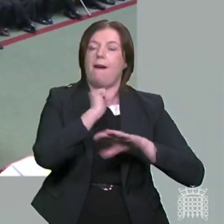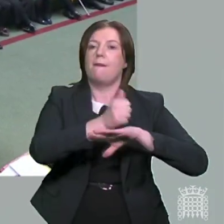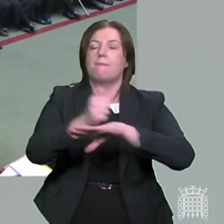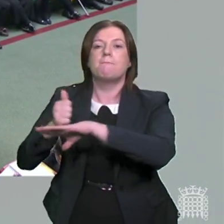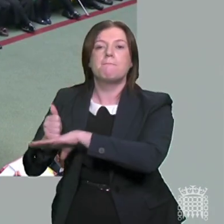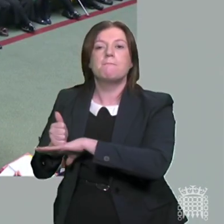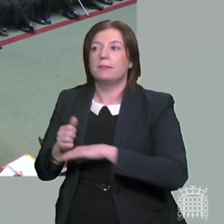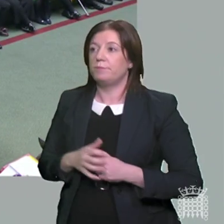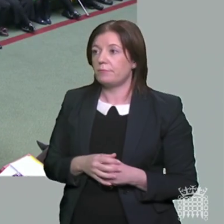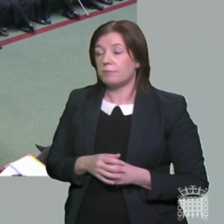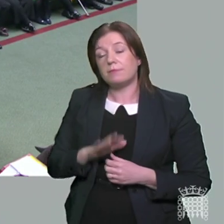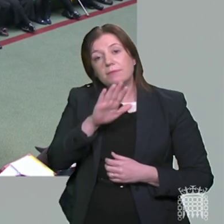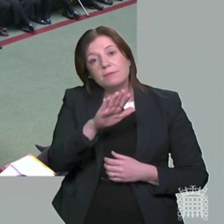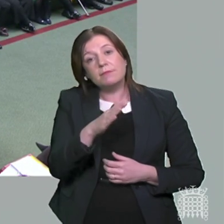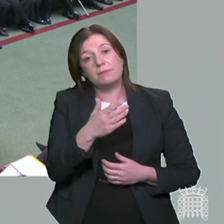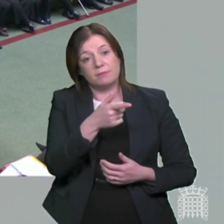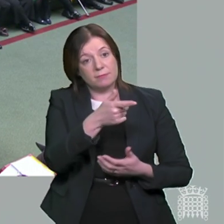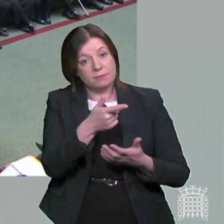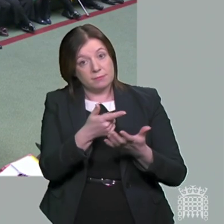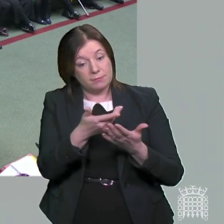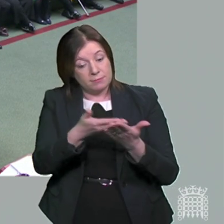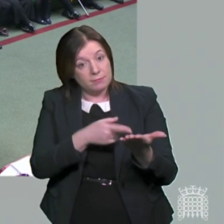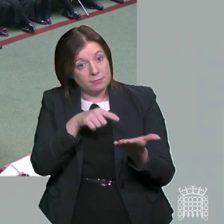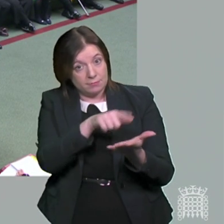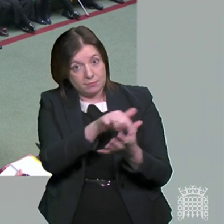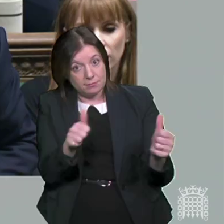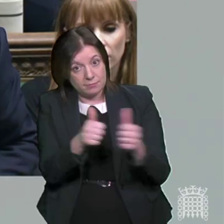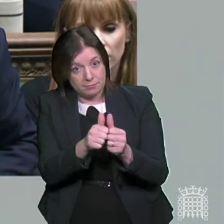I am glad the Prime Minister accepts those findings.